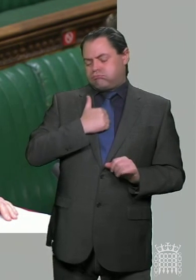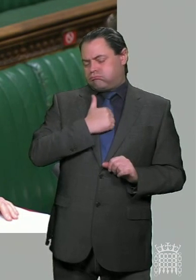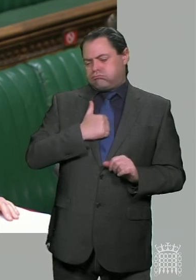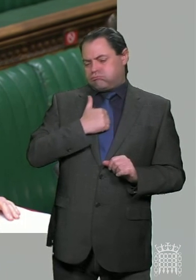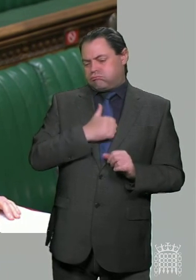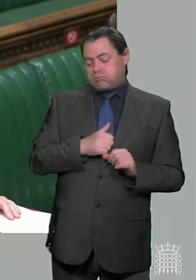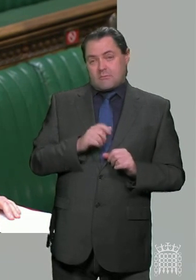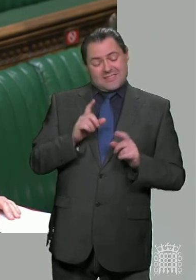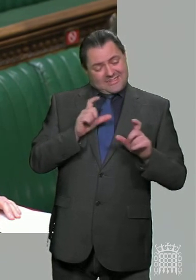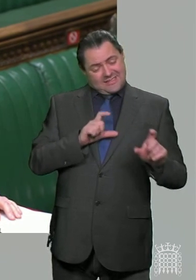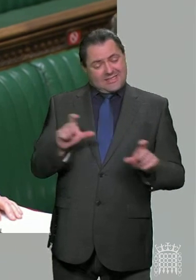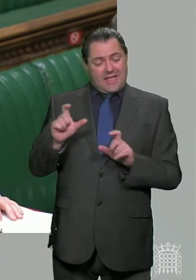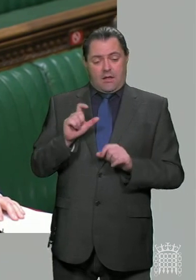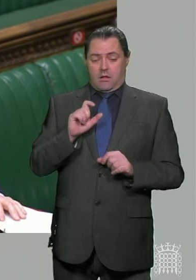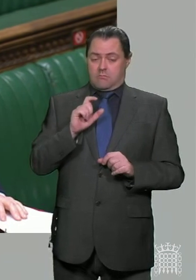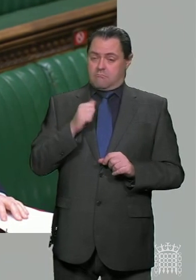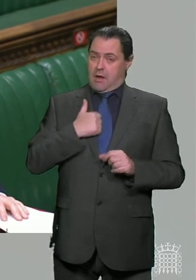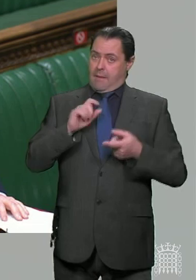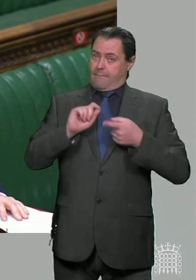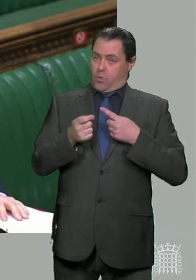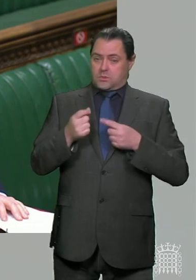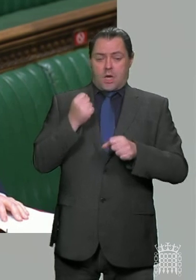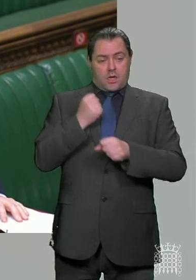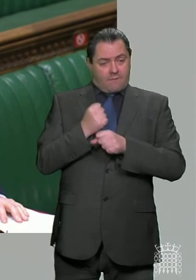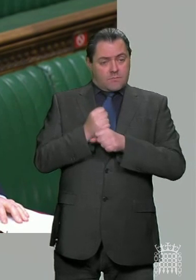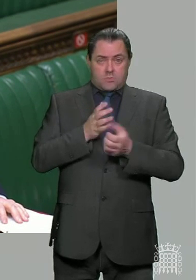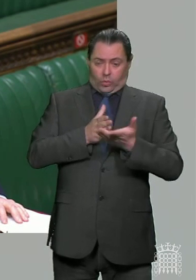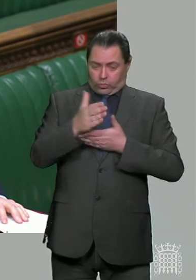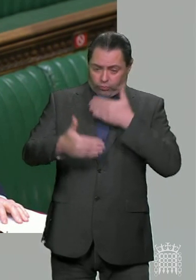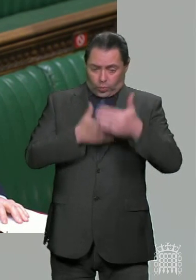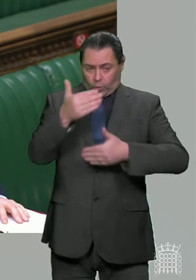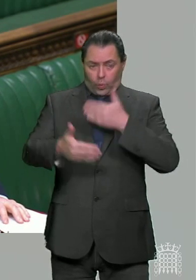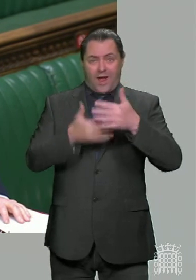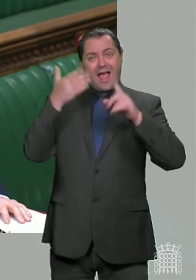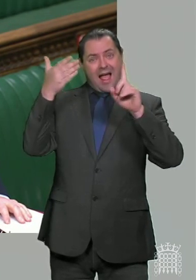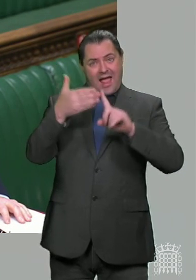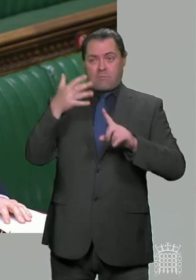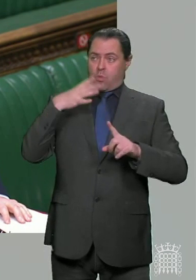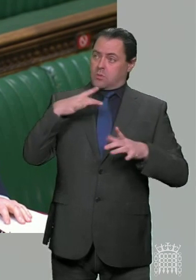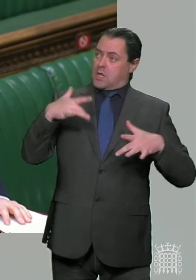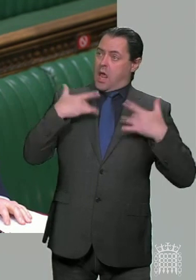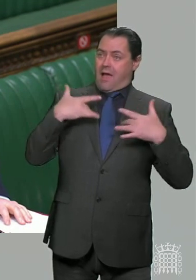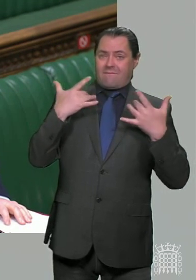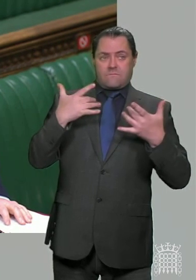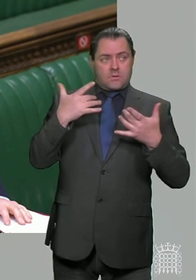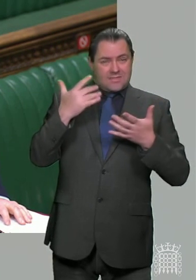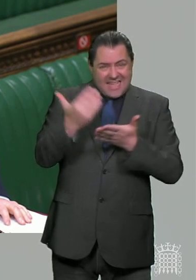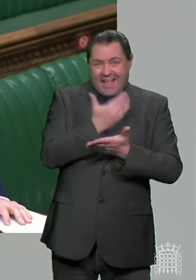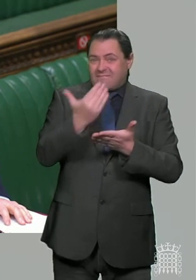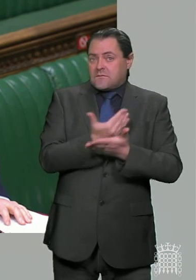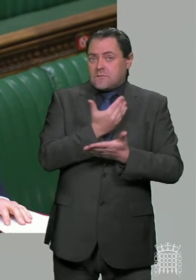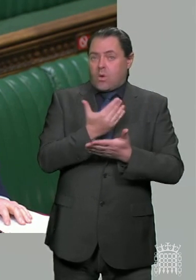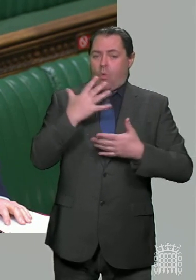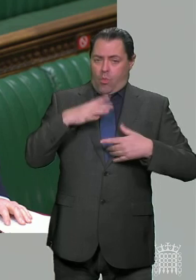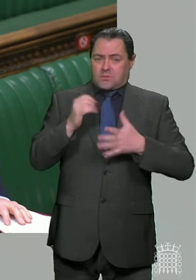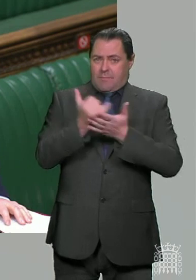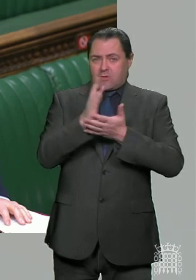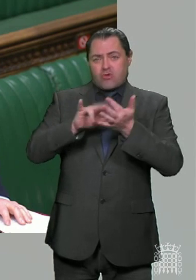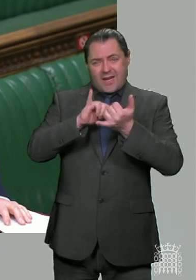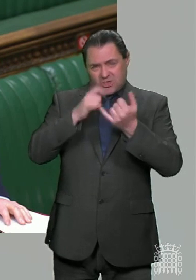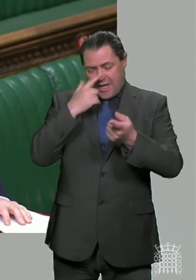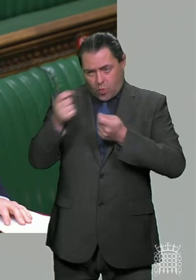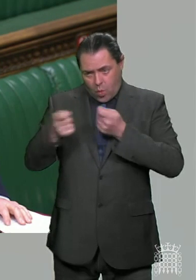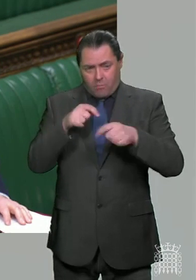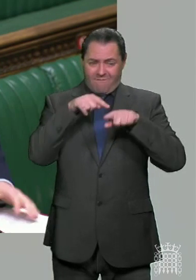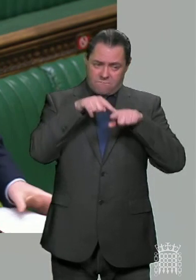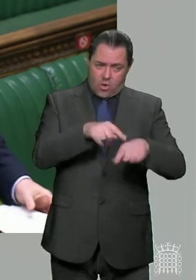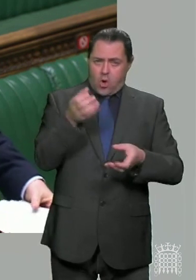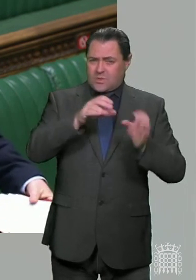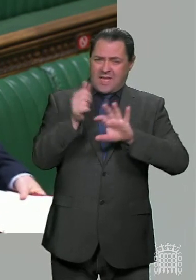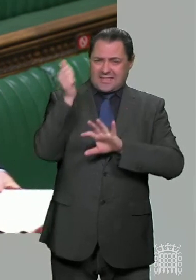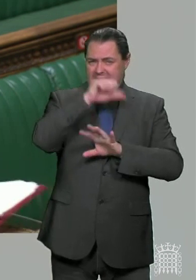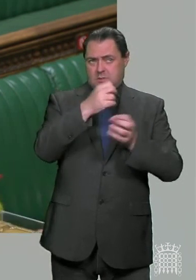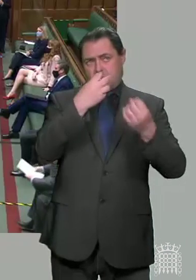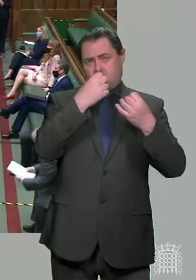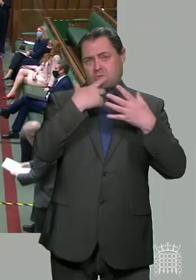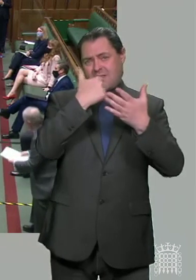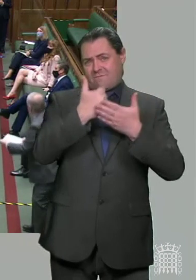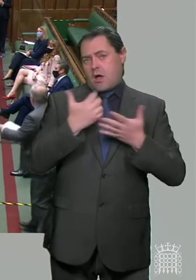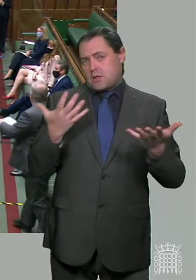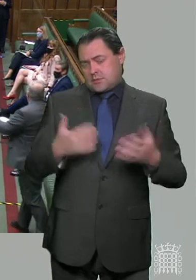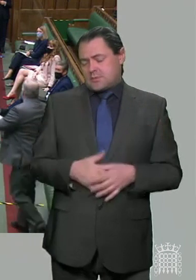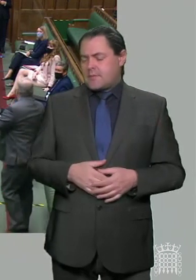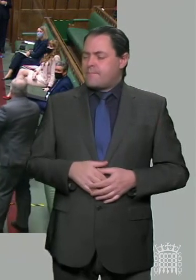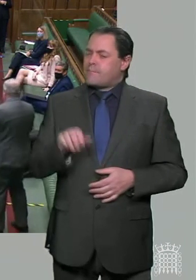But I maintain my point that the Government acted throughout with the intention to save life and protect the NHS, and in accordance with the best scientific advice; that is exactly what we did.